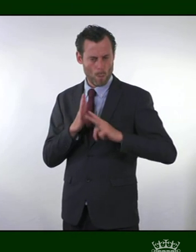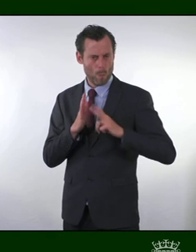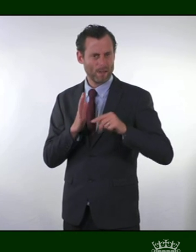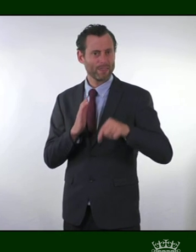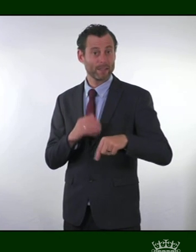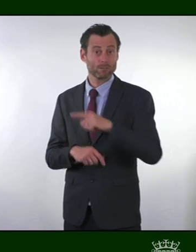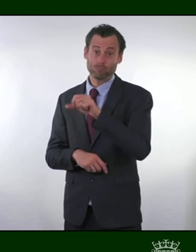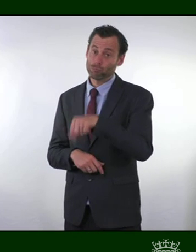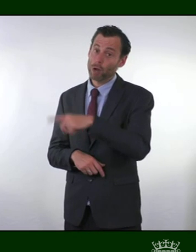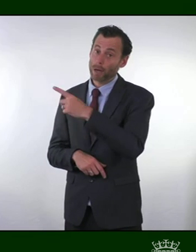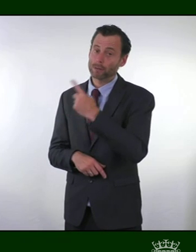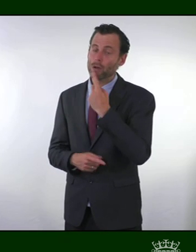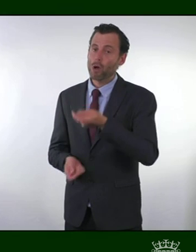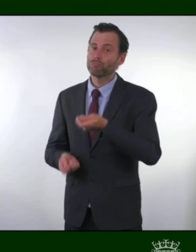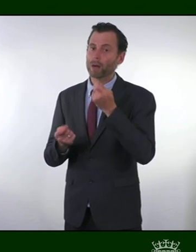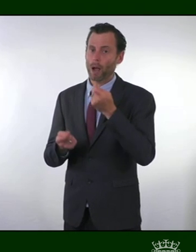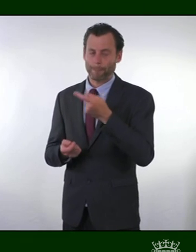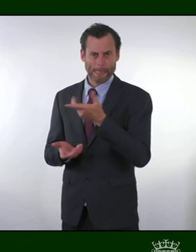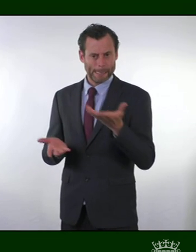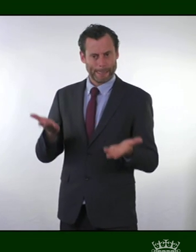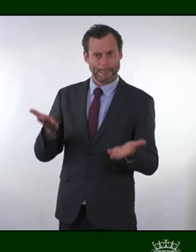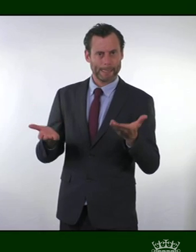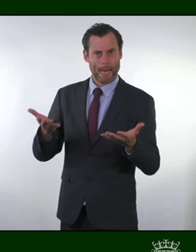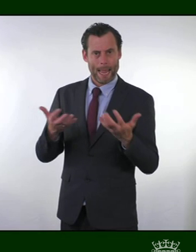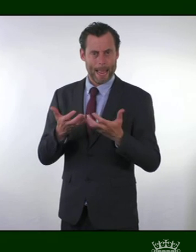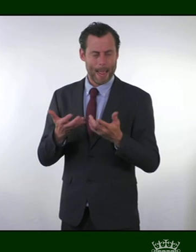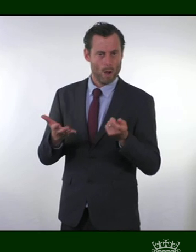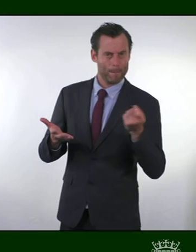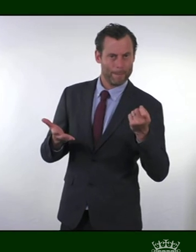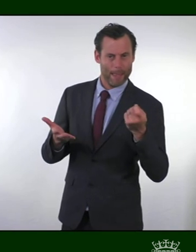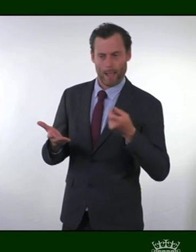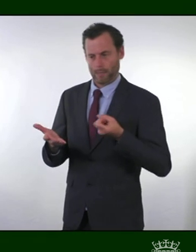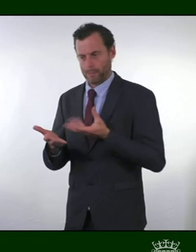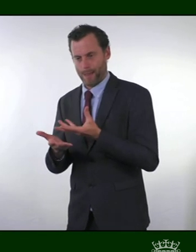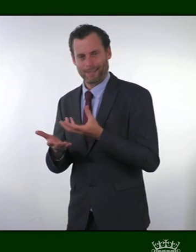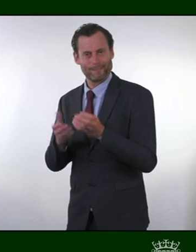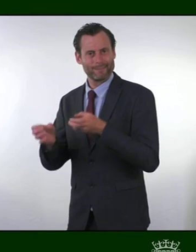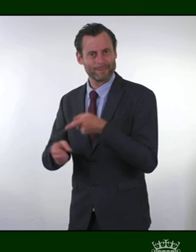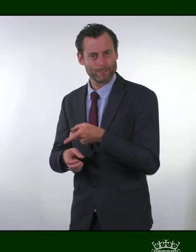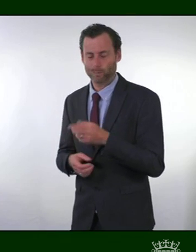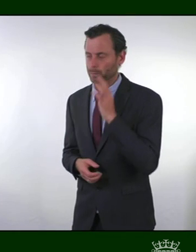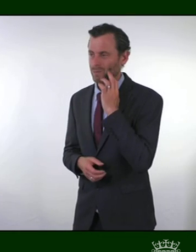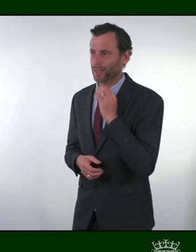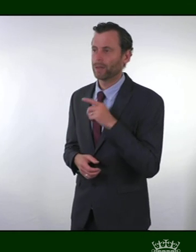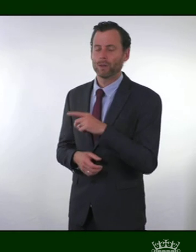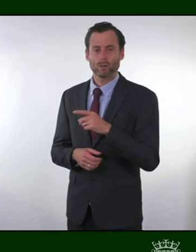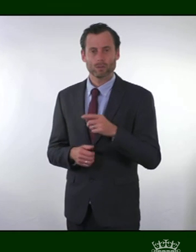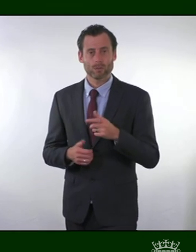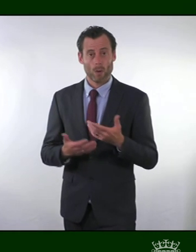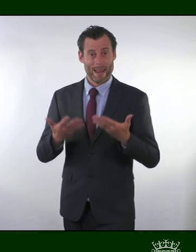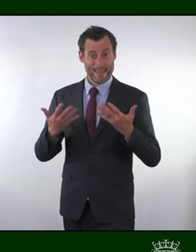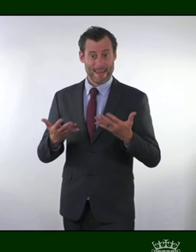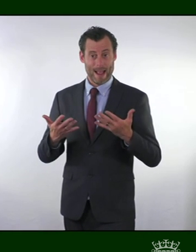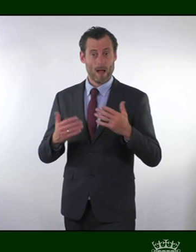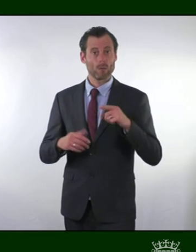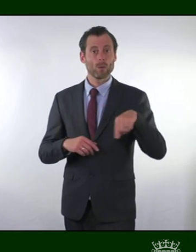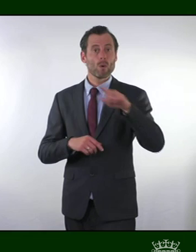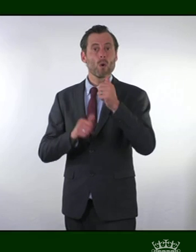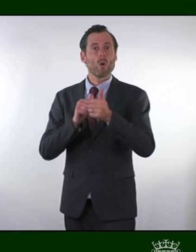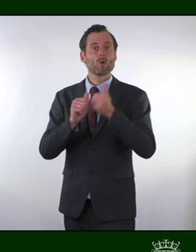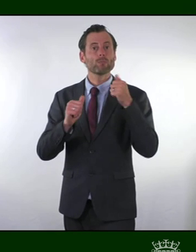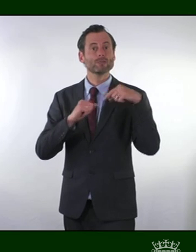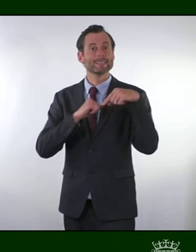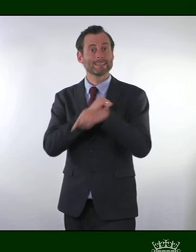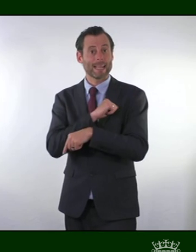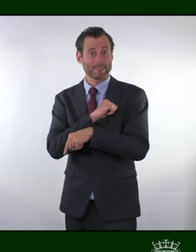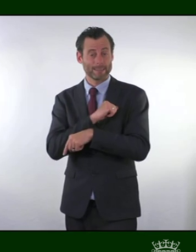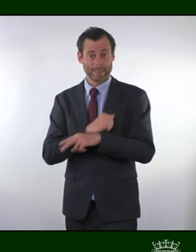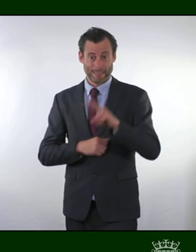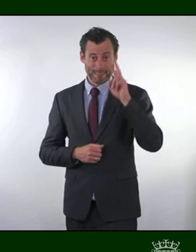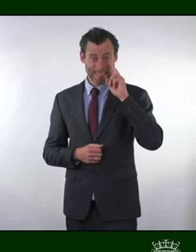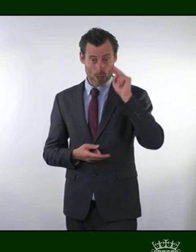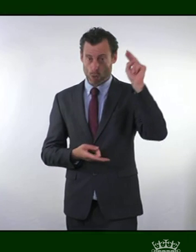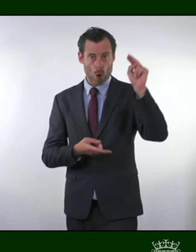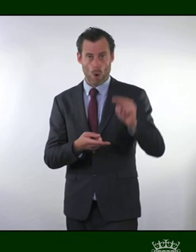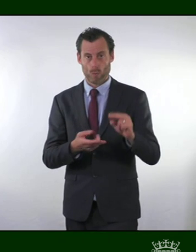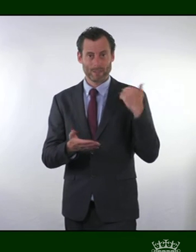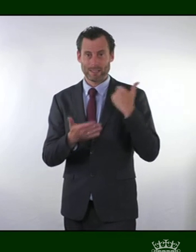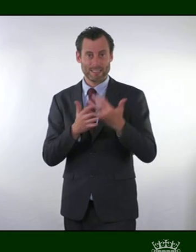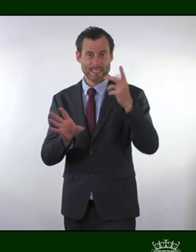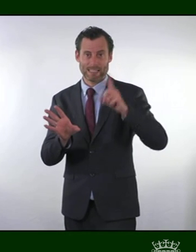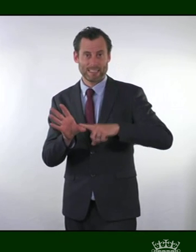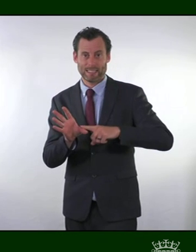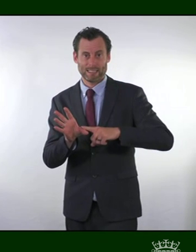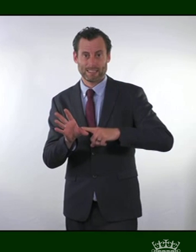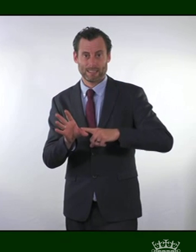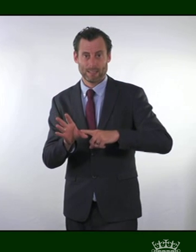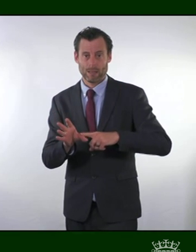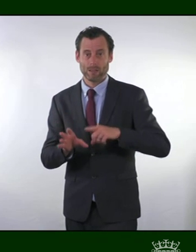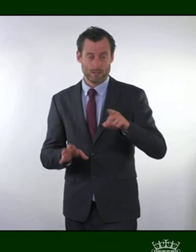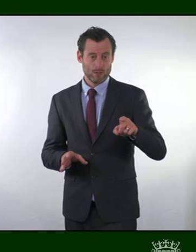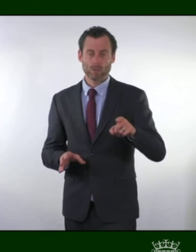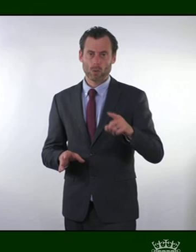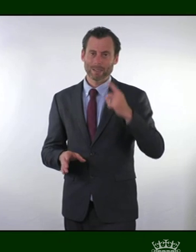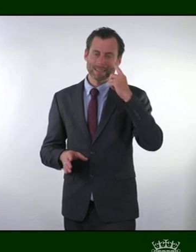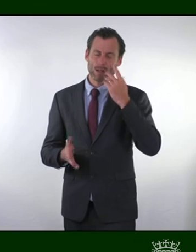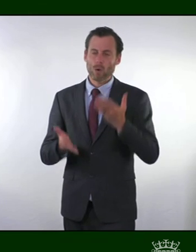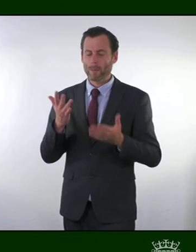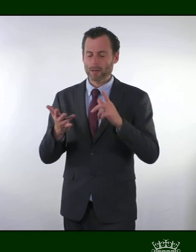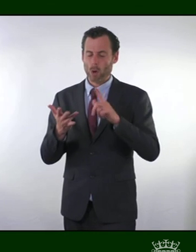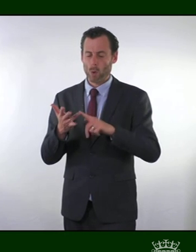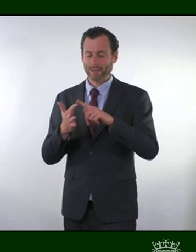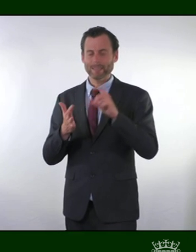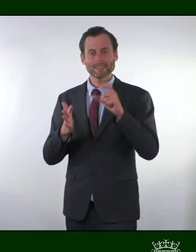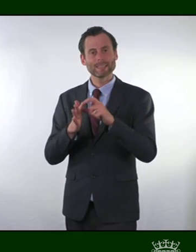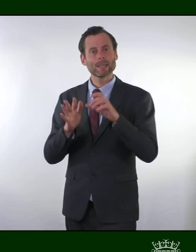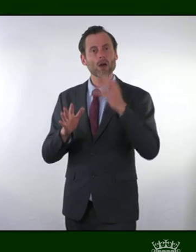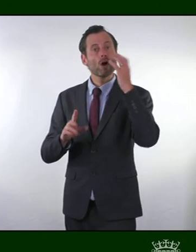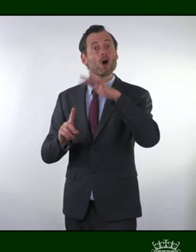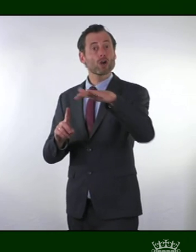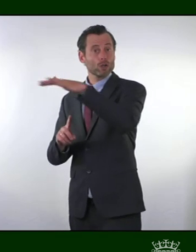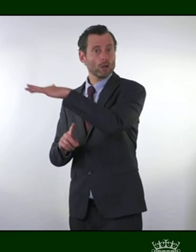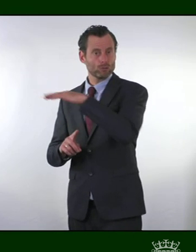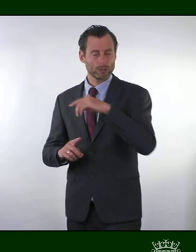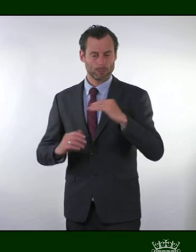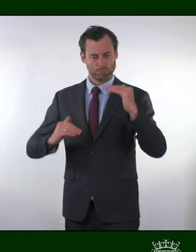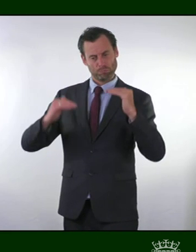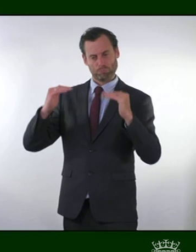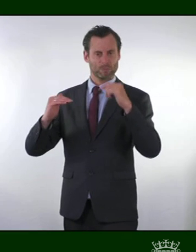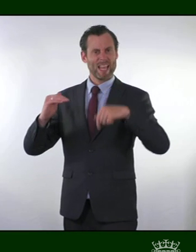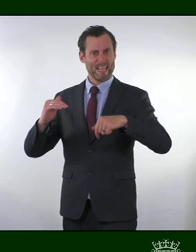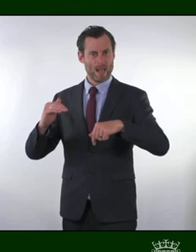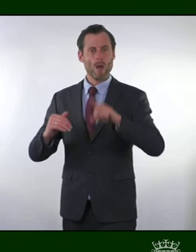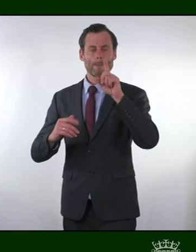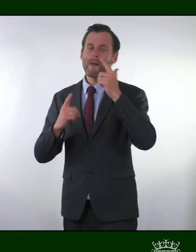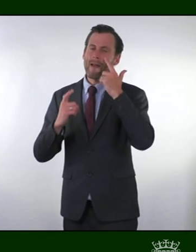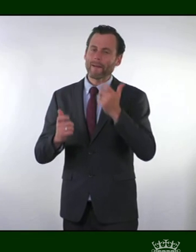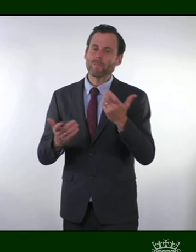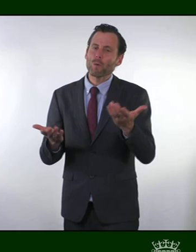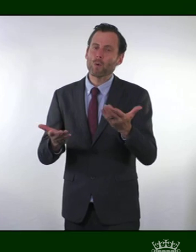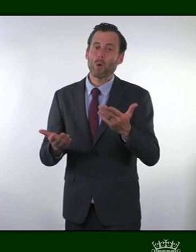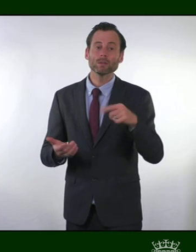He is right to highlight the issue of leverage; it was good that, on coming into this crisis, levels of corporate indebtedness in the UK were the lowest for around a decade and ranked very favourably when compared with most OECD countries, but he is right that we want to make sure that that is not a drag on our recovery.